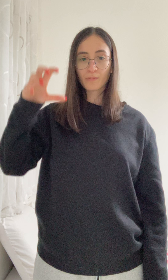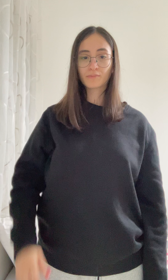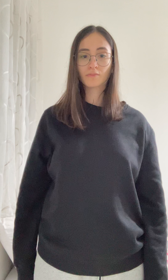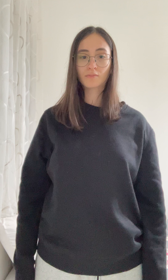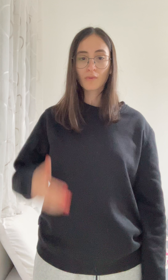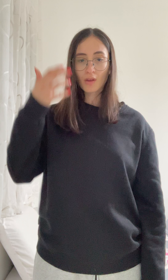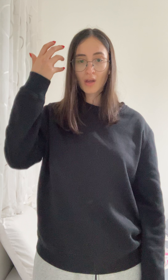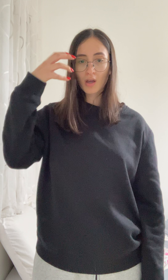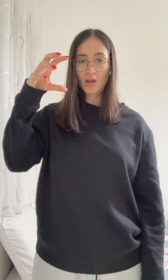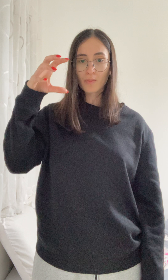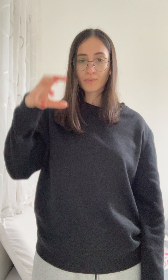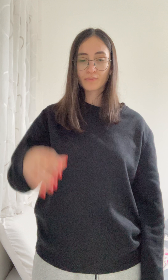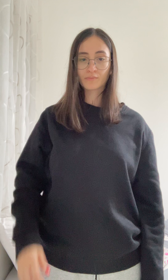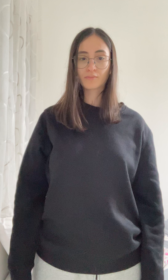חם